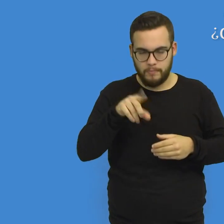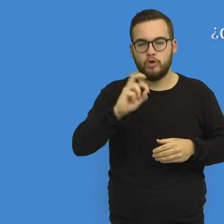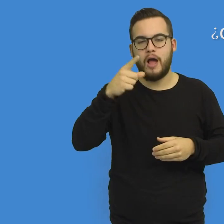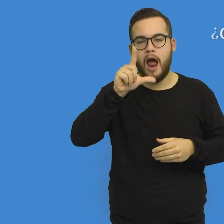otro